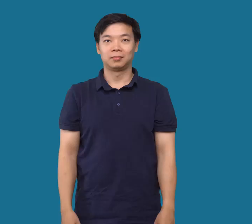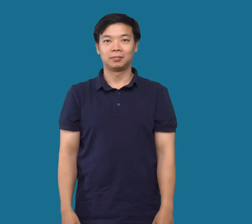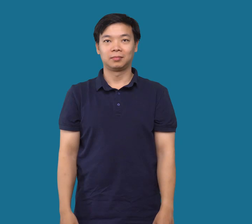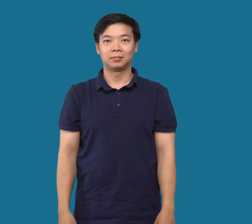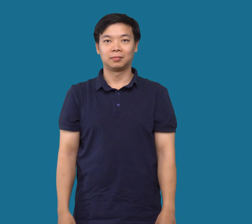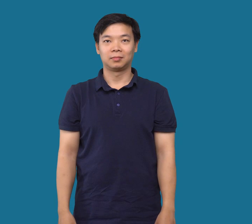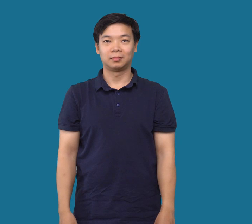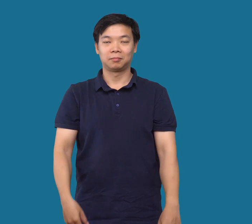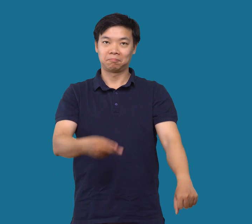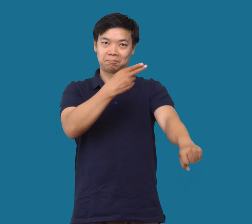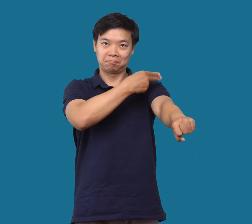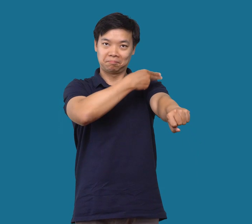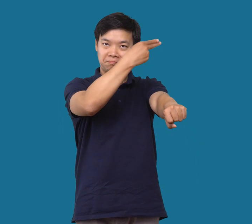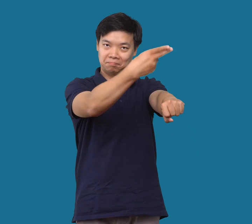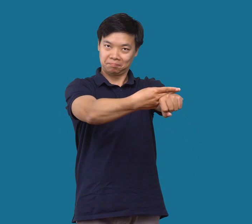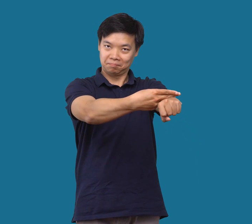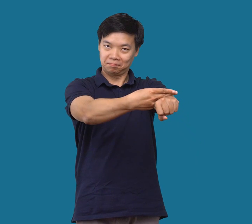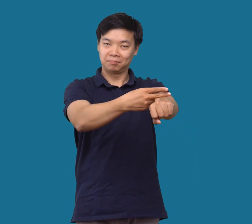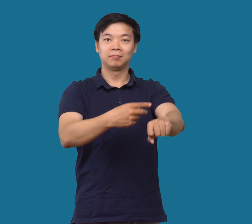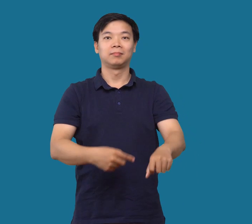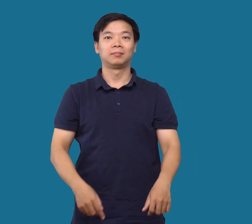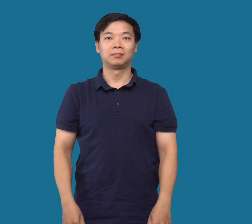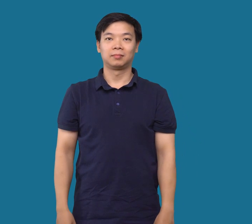chuyên gia